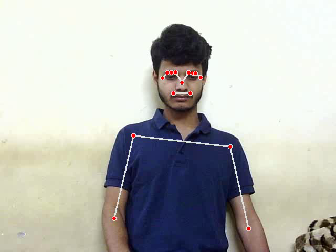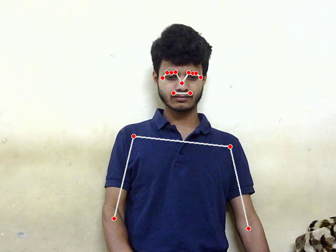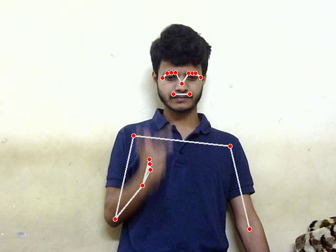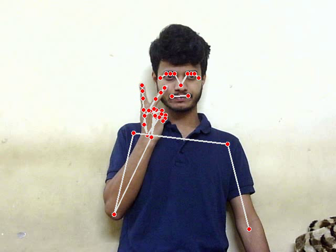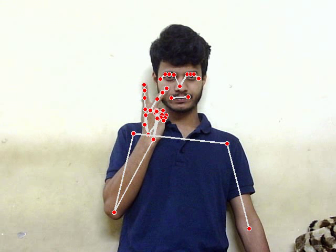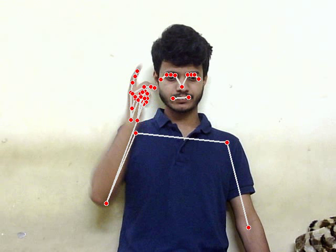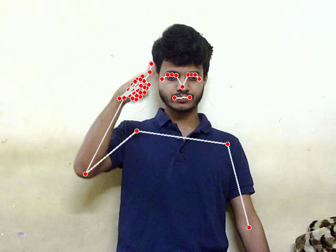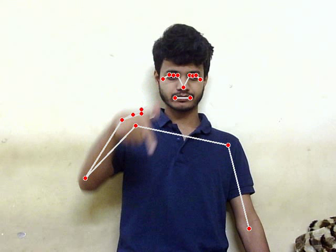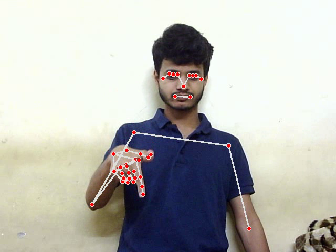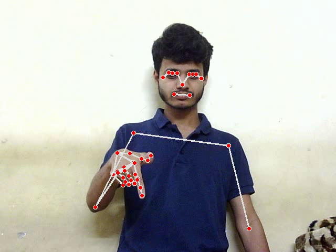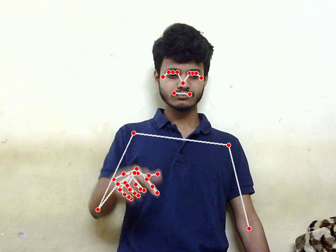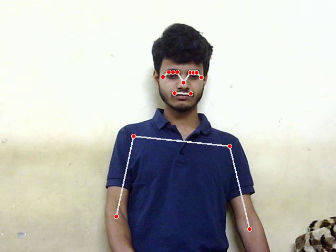see you later